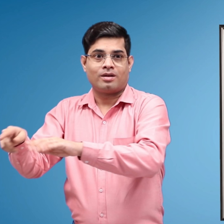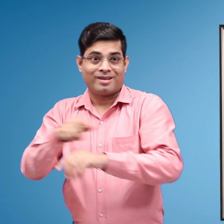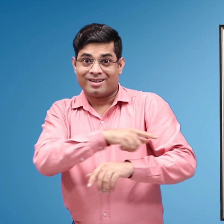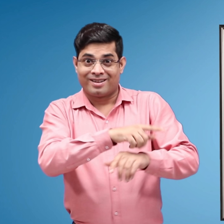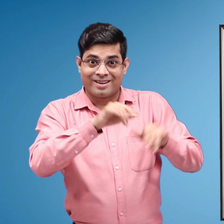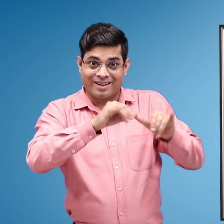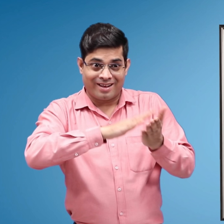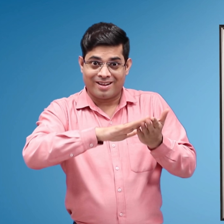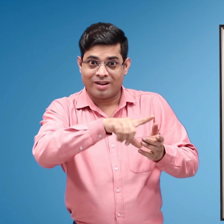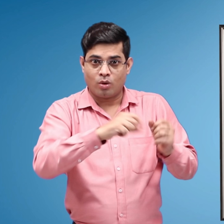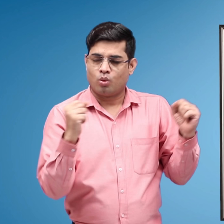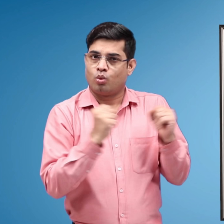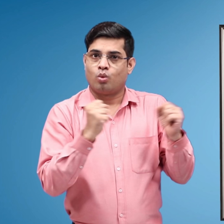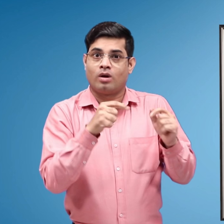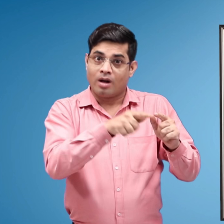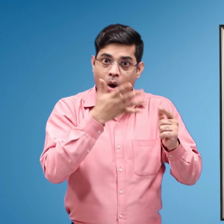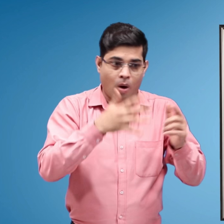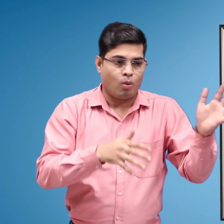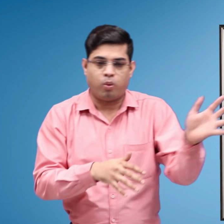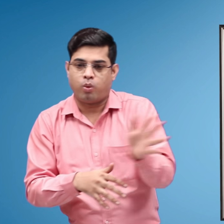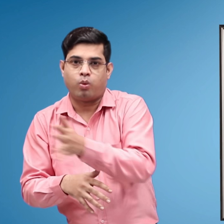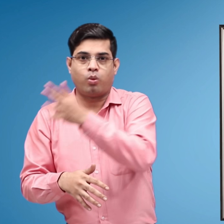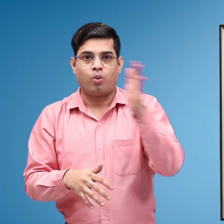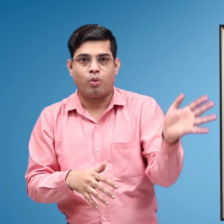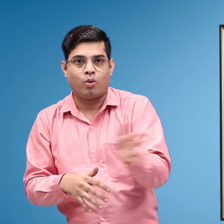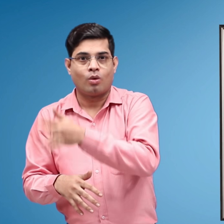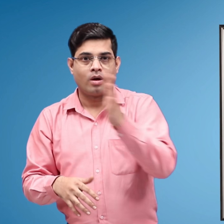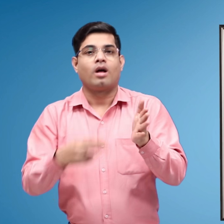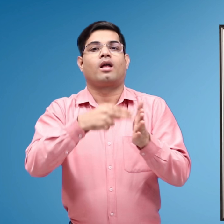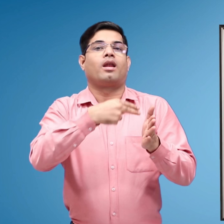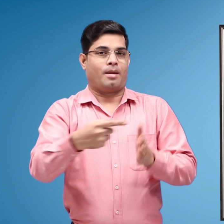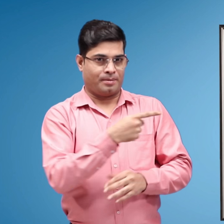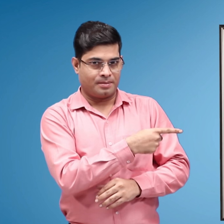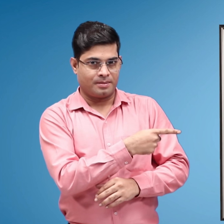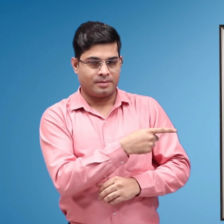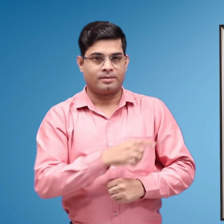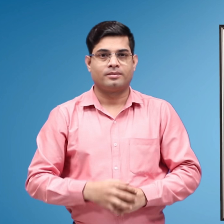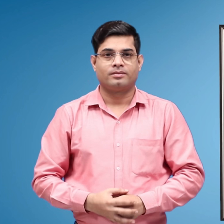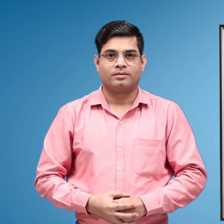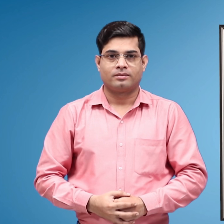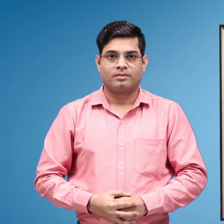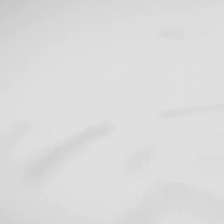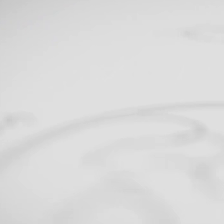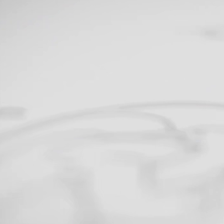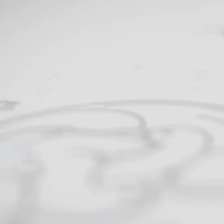This is called the land breeze.